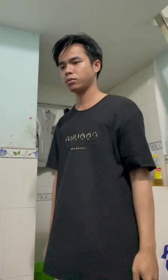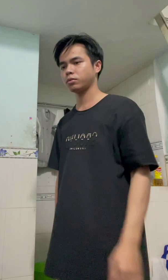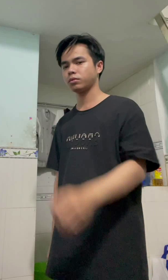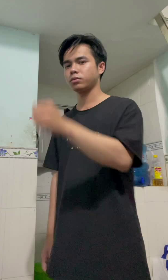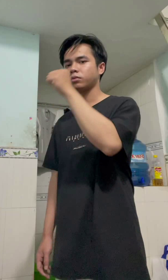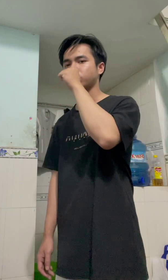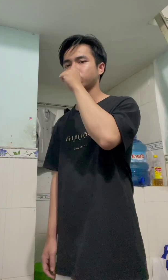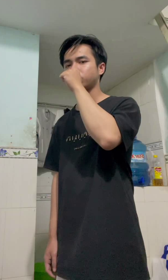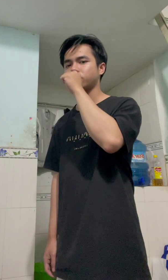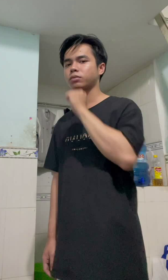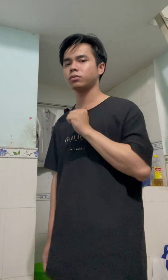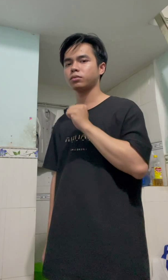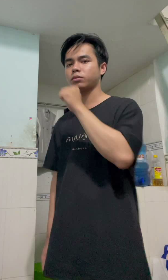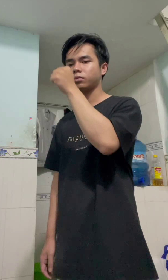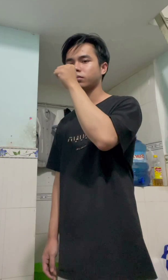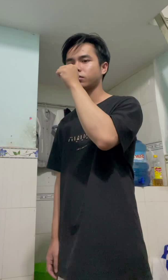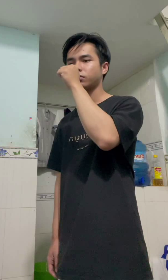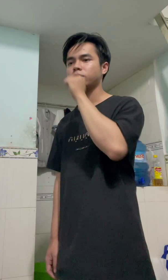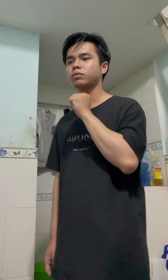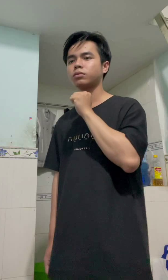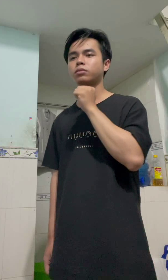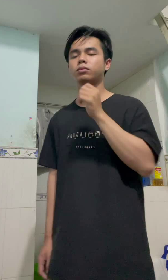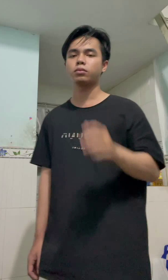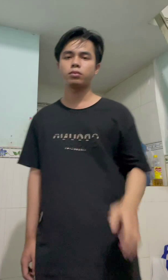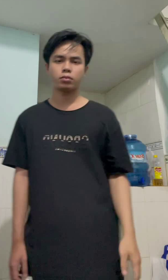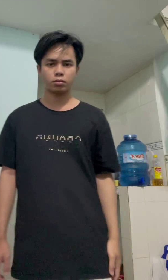dong y